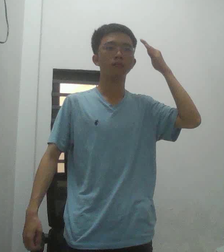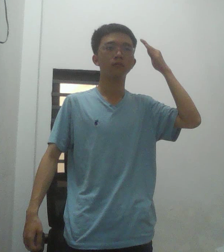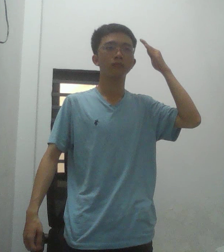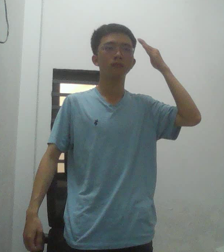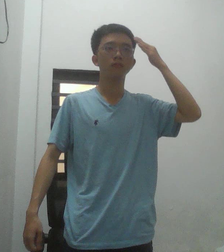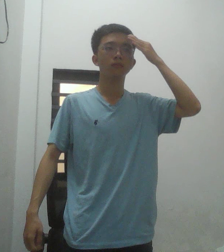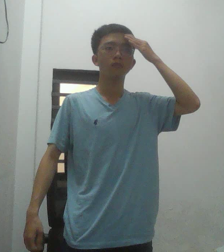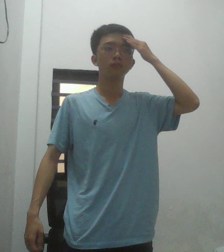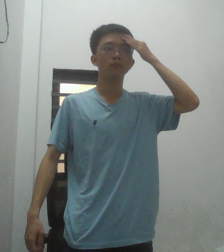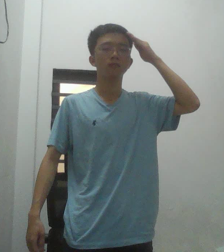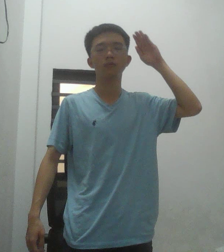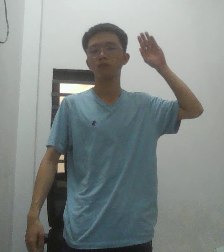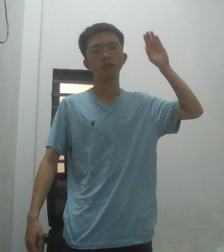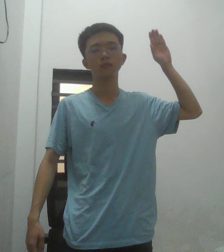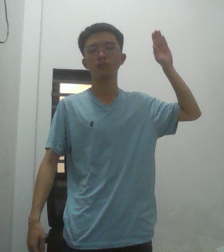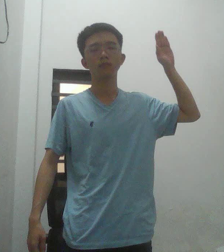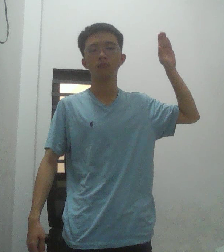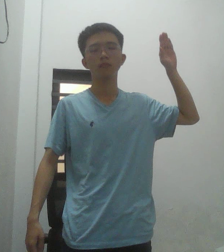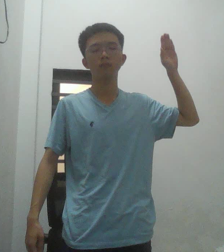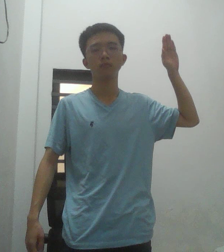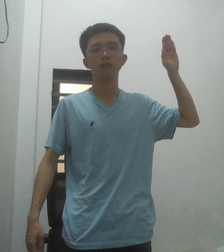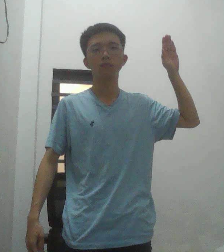khong biet